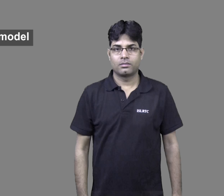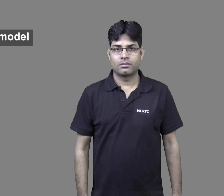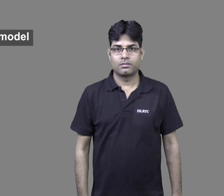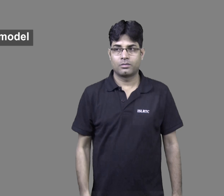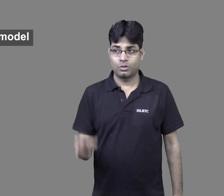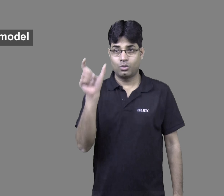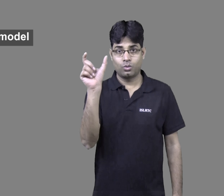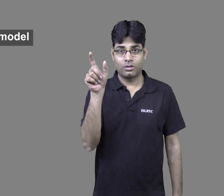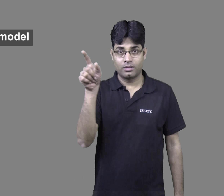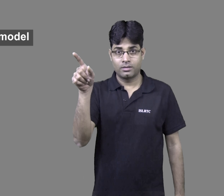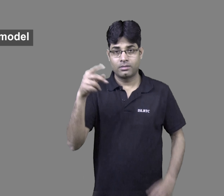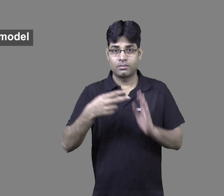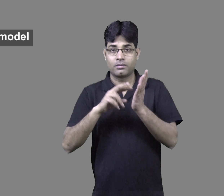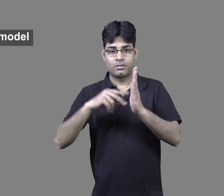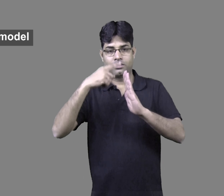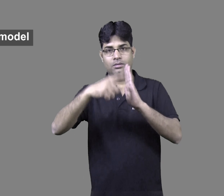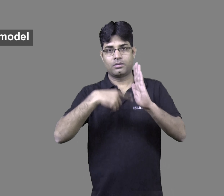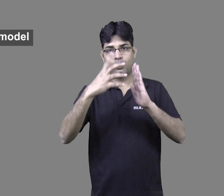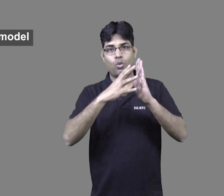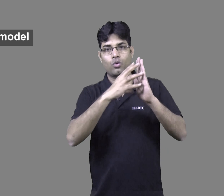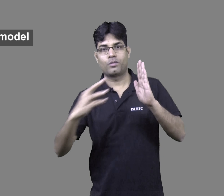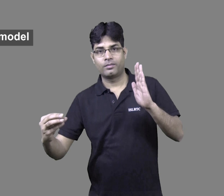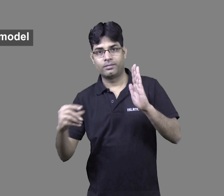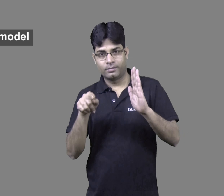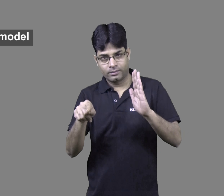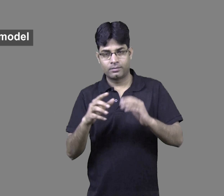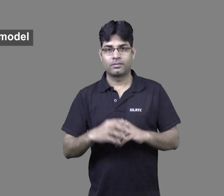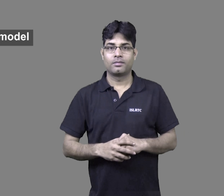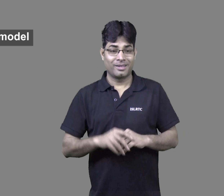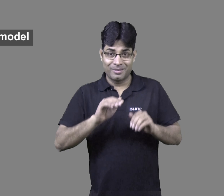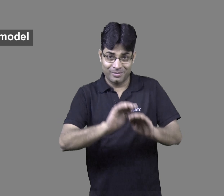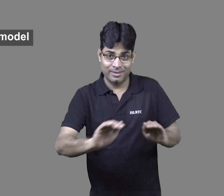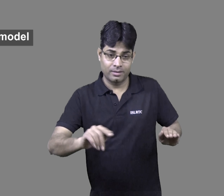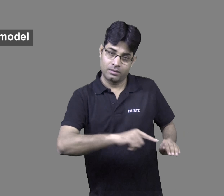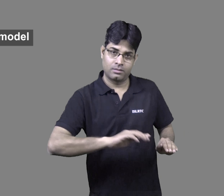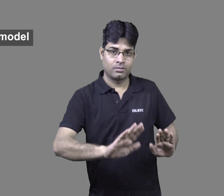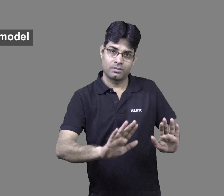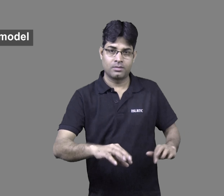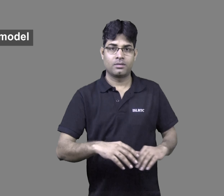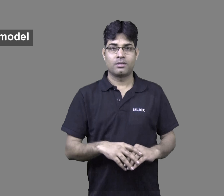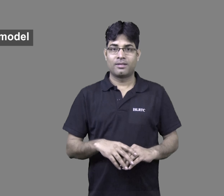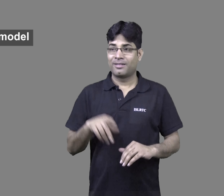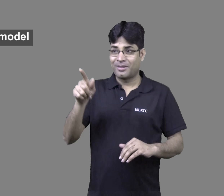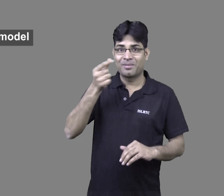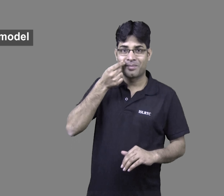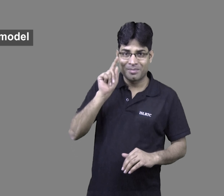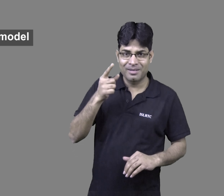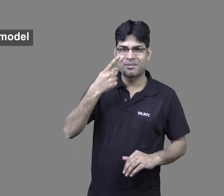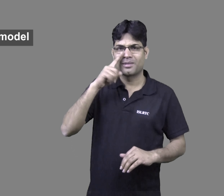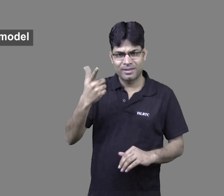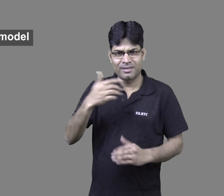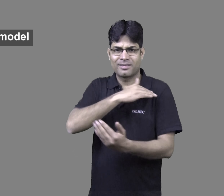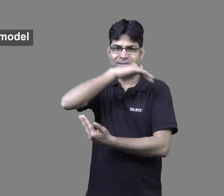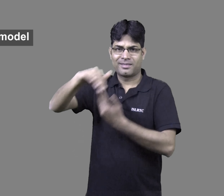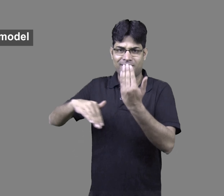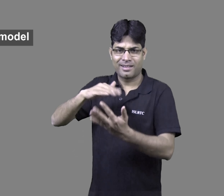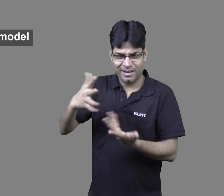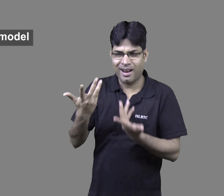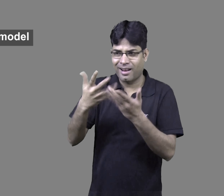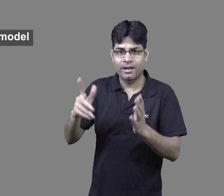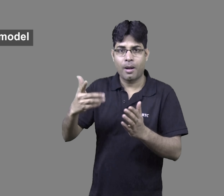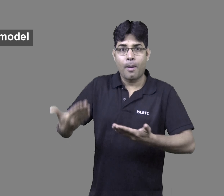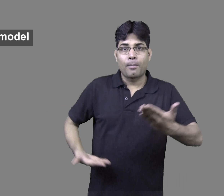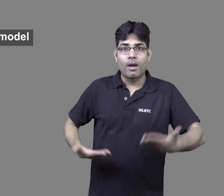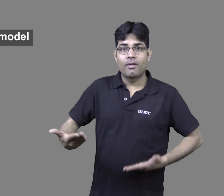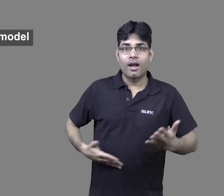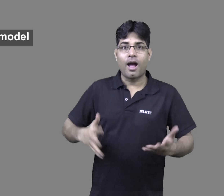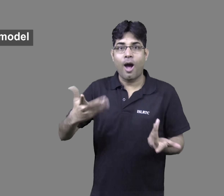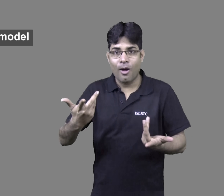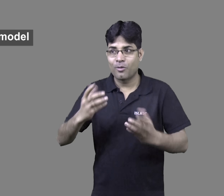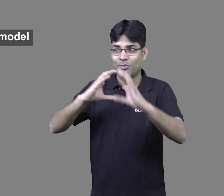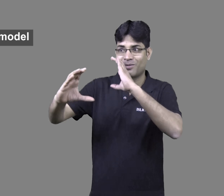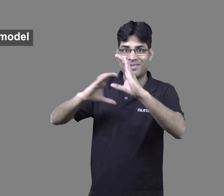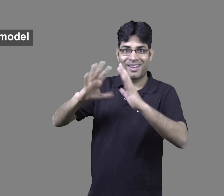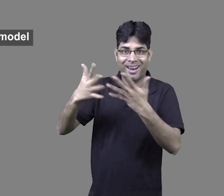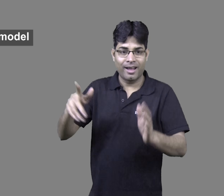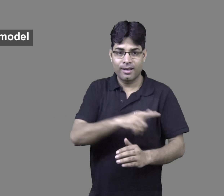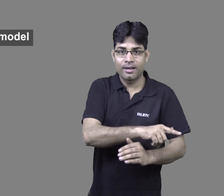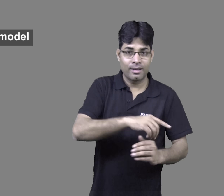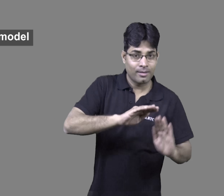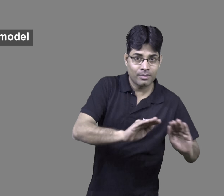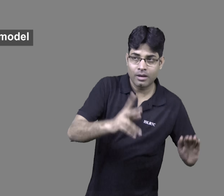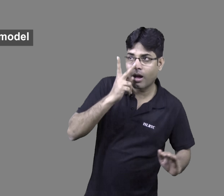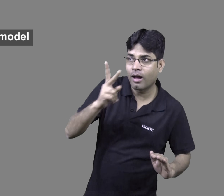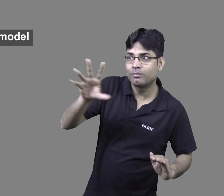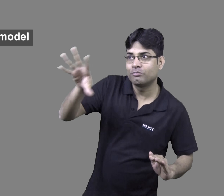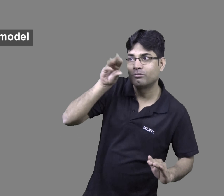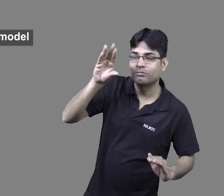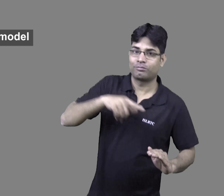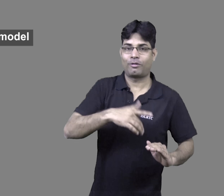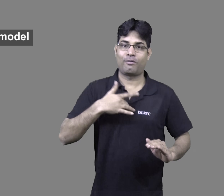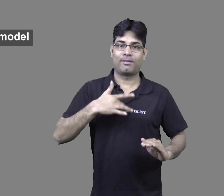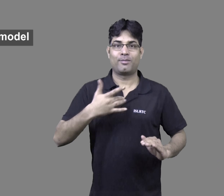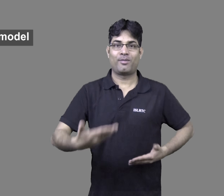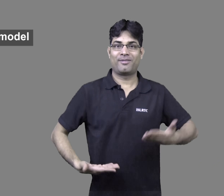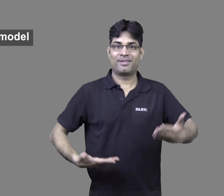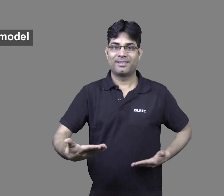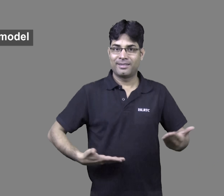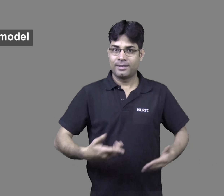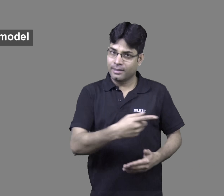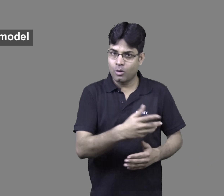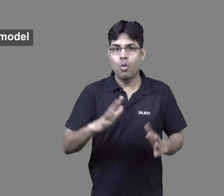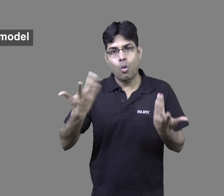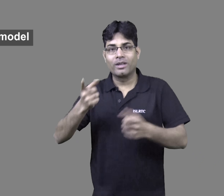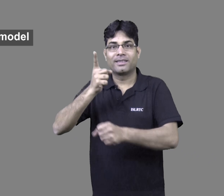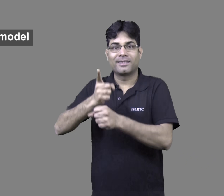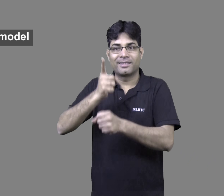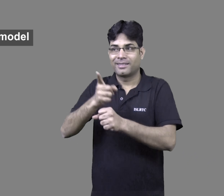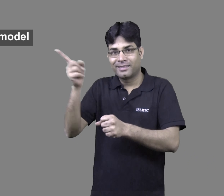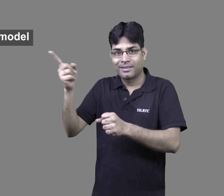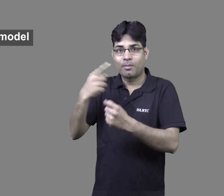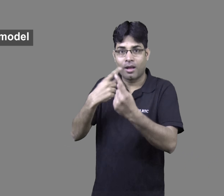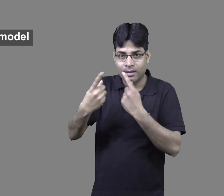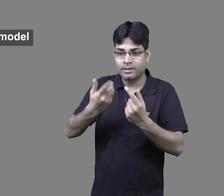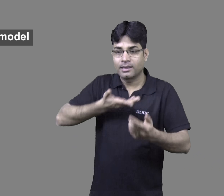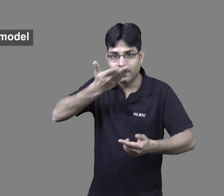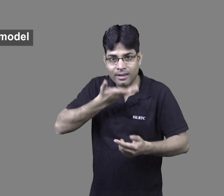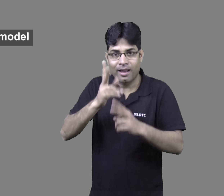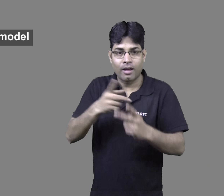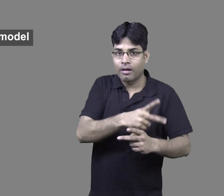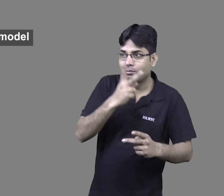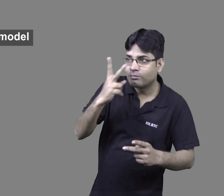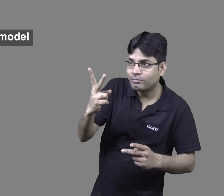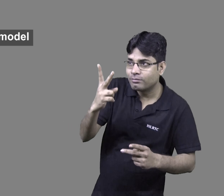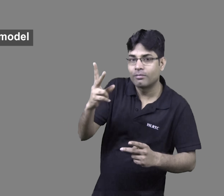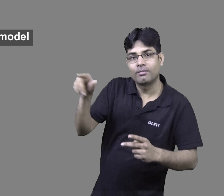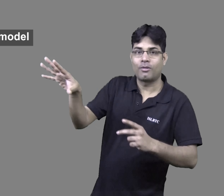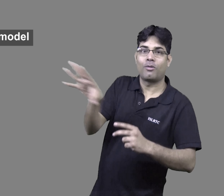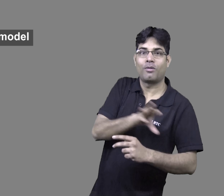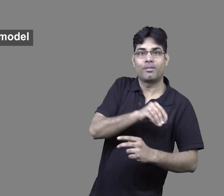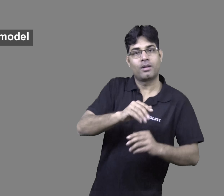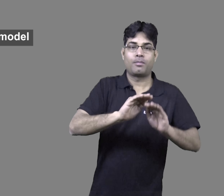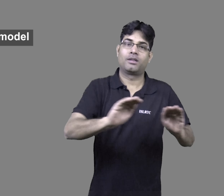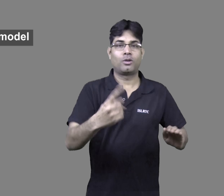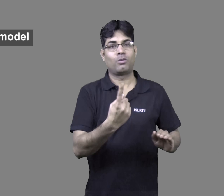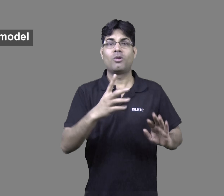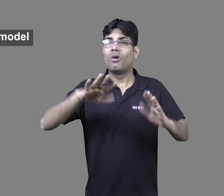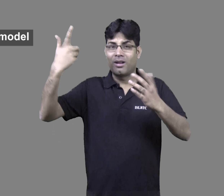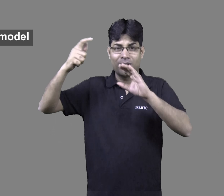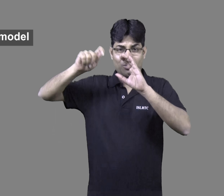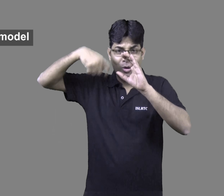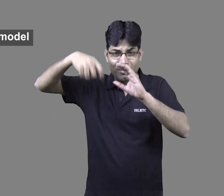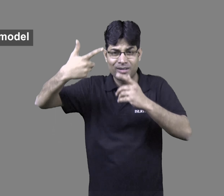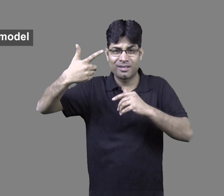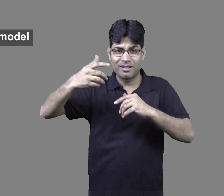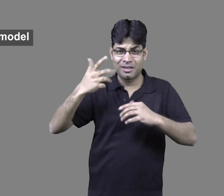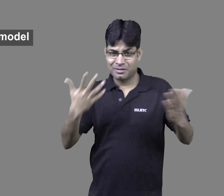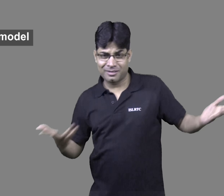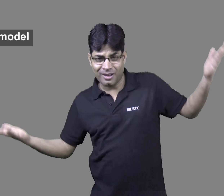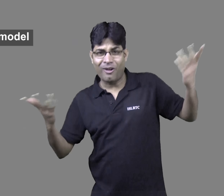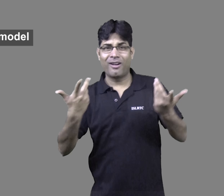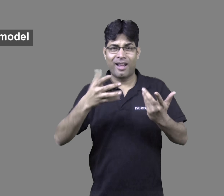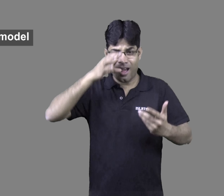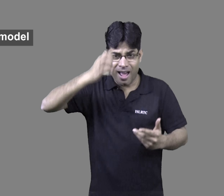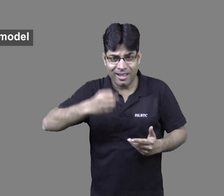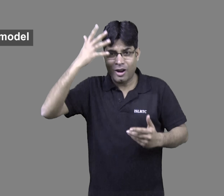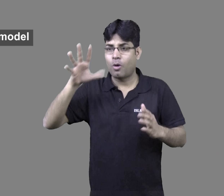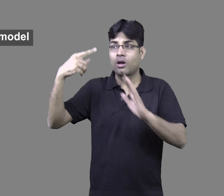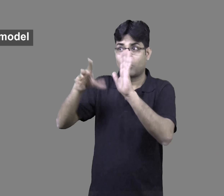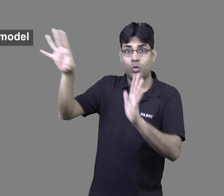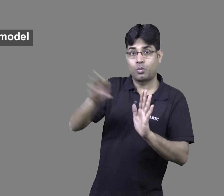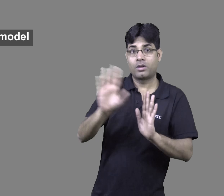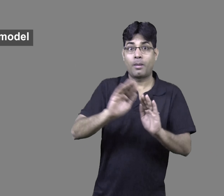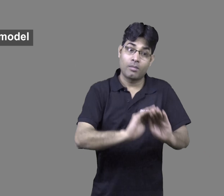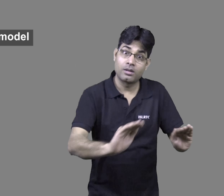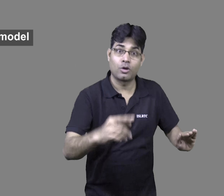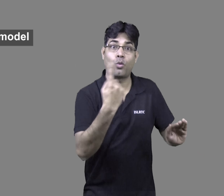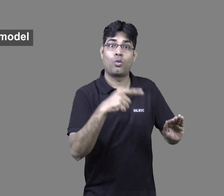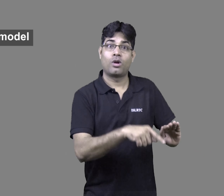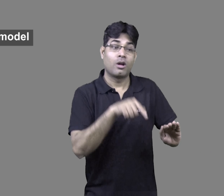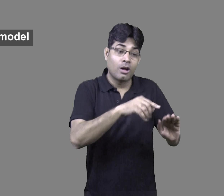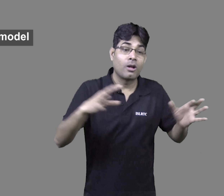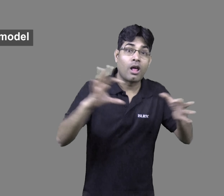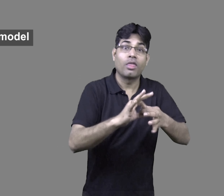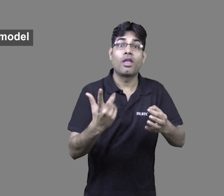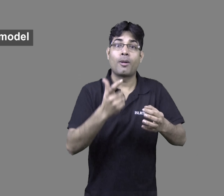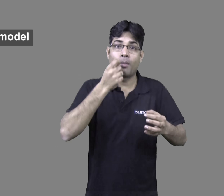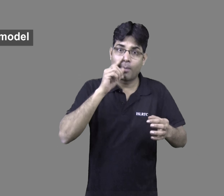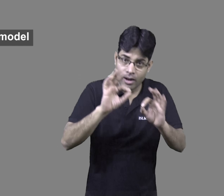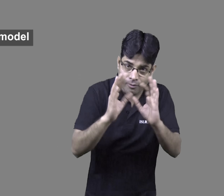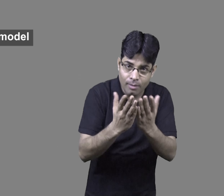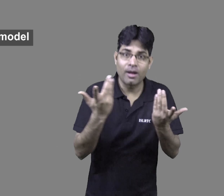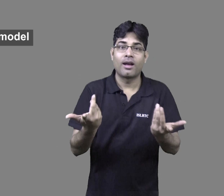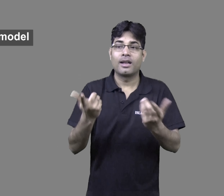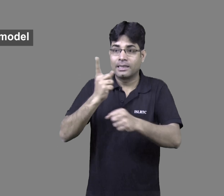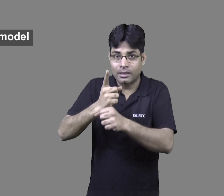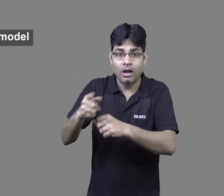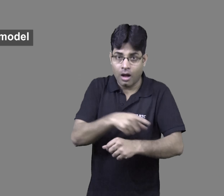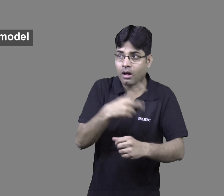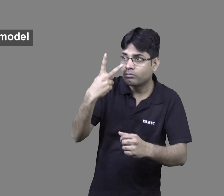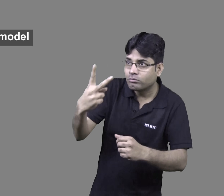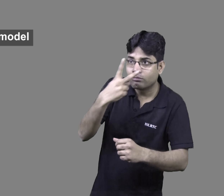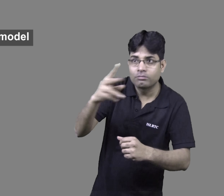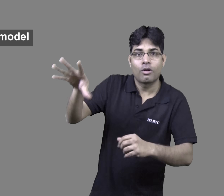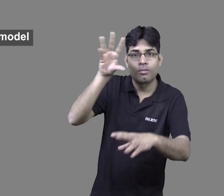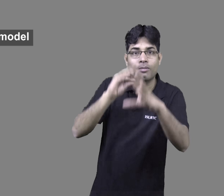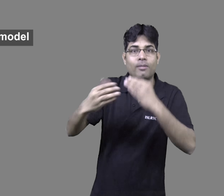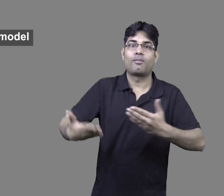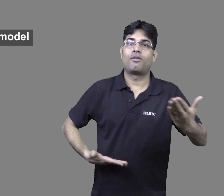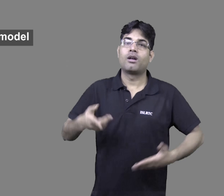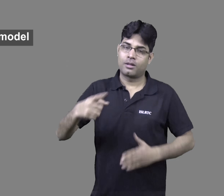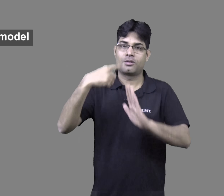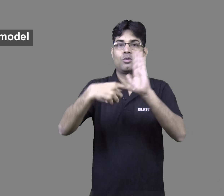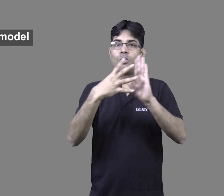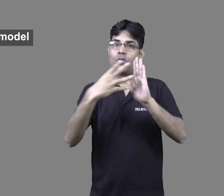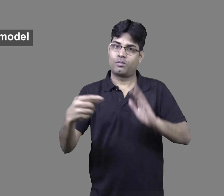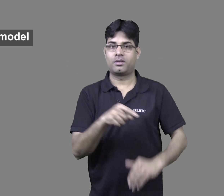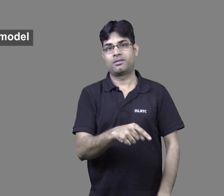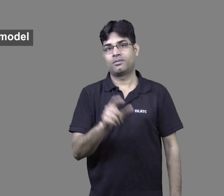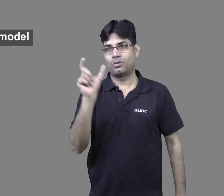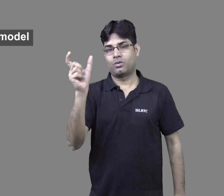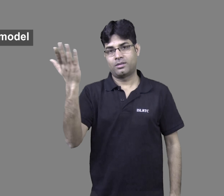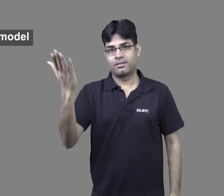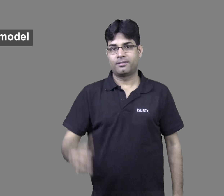Role Model